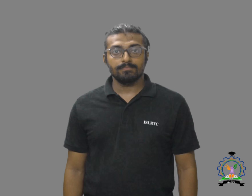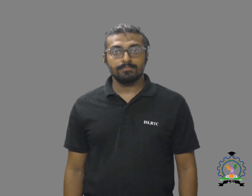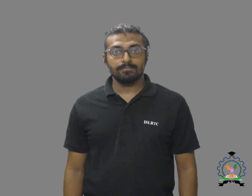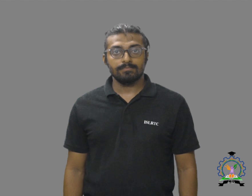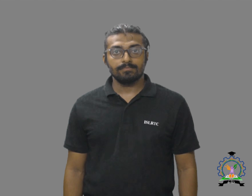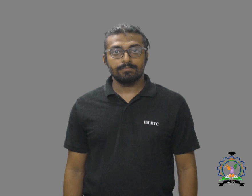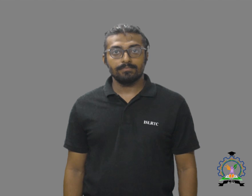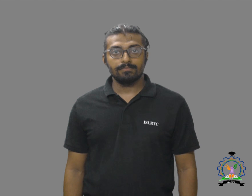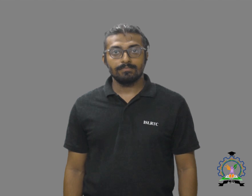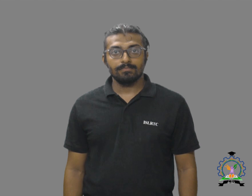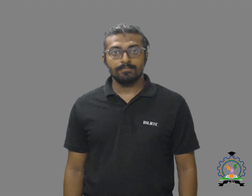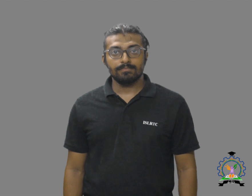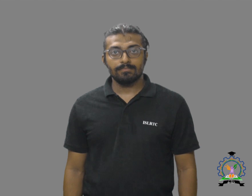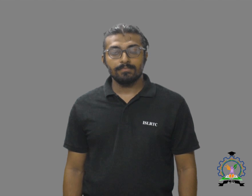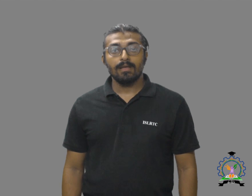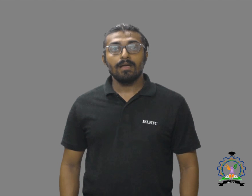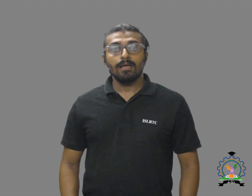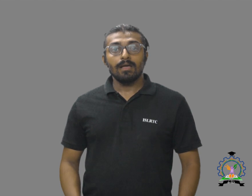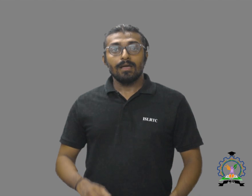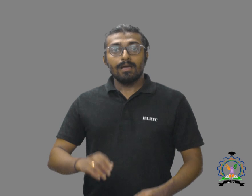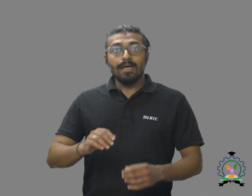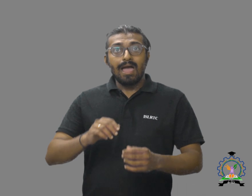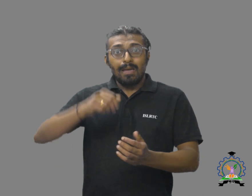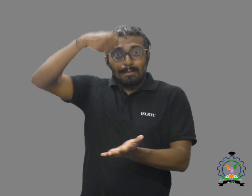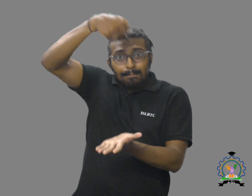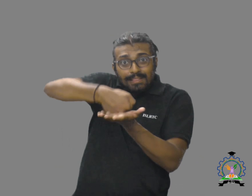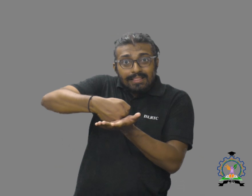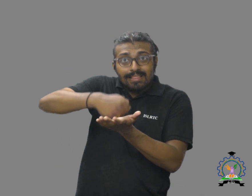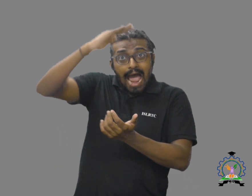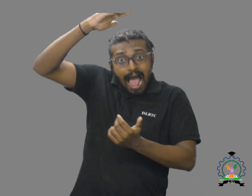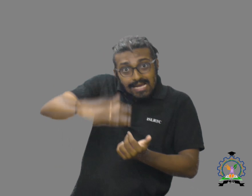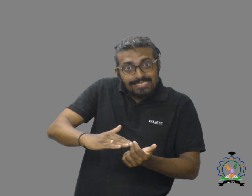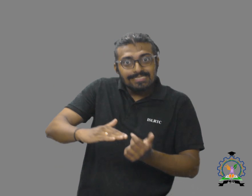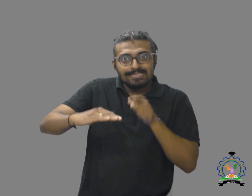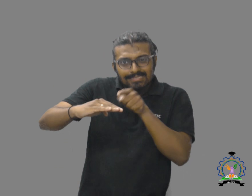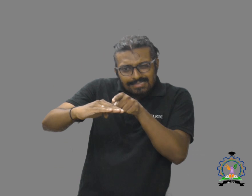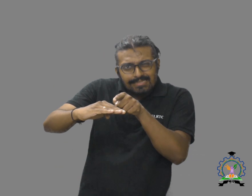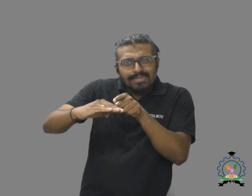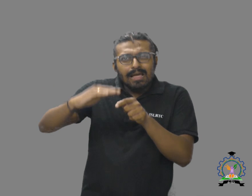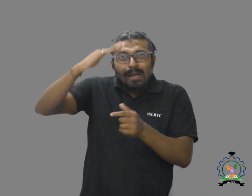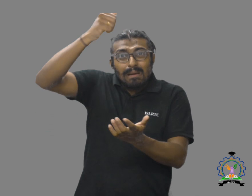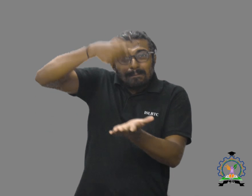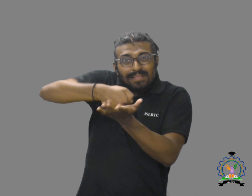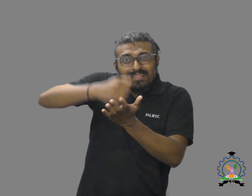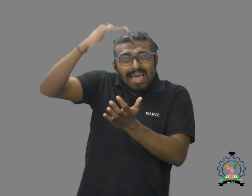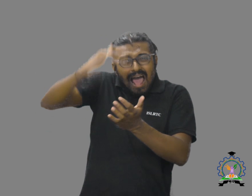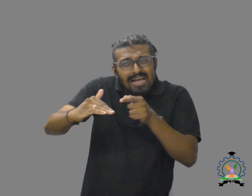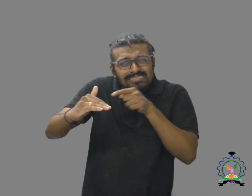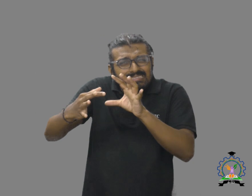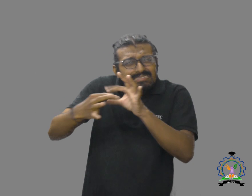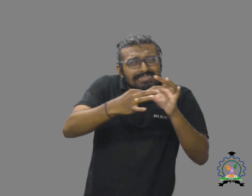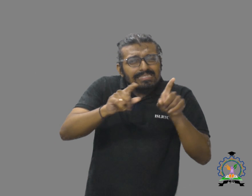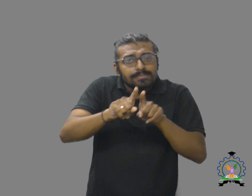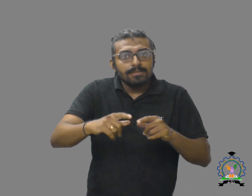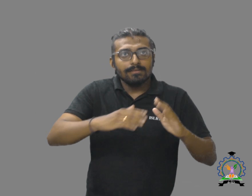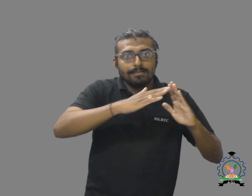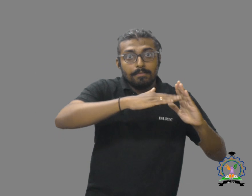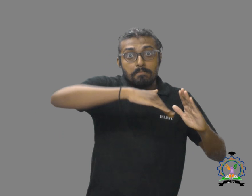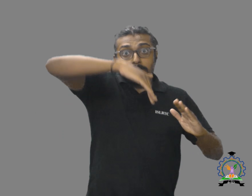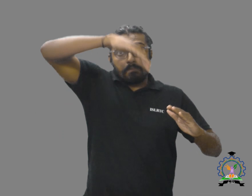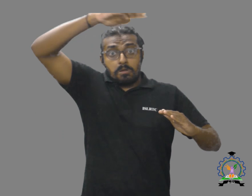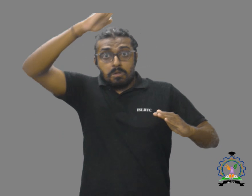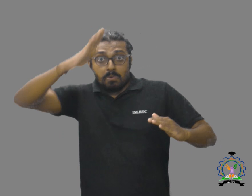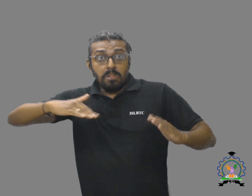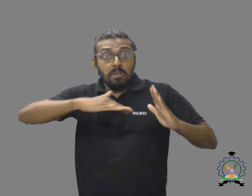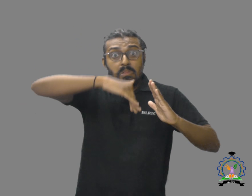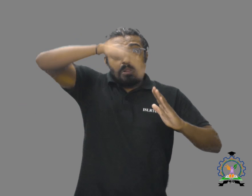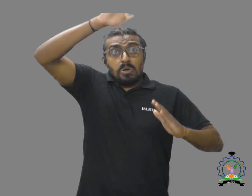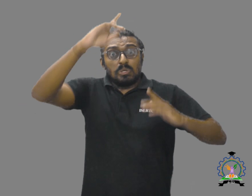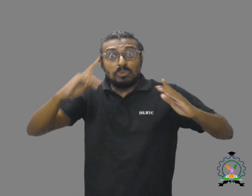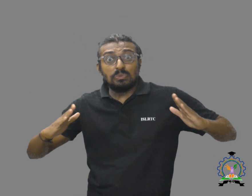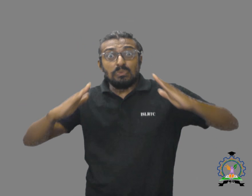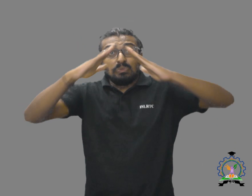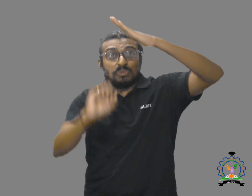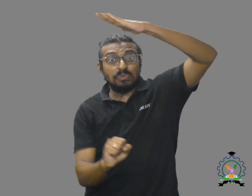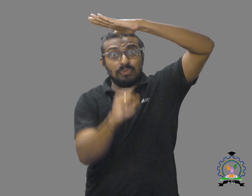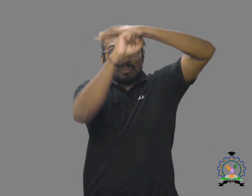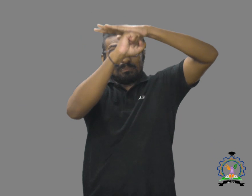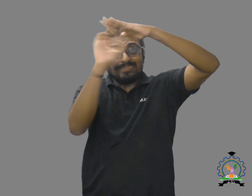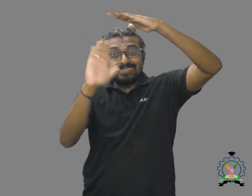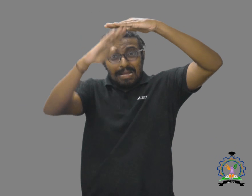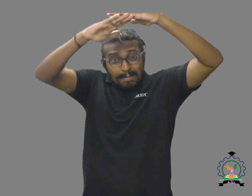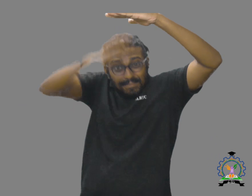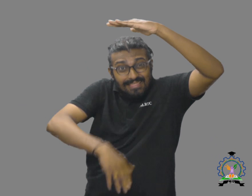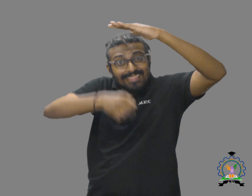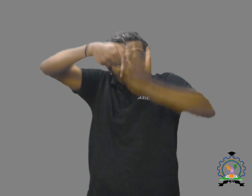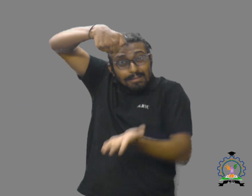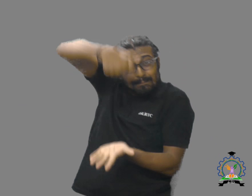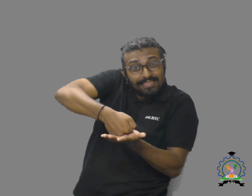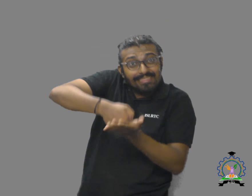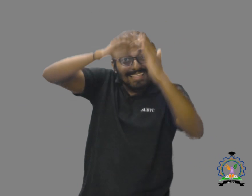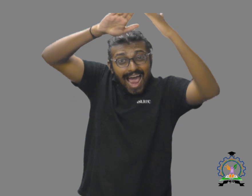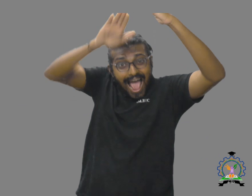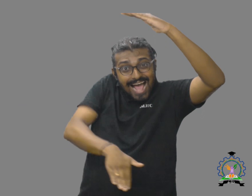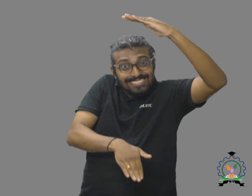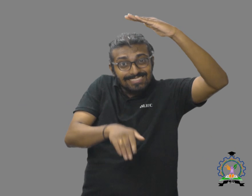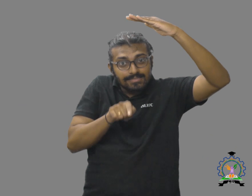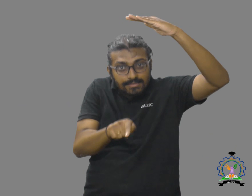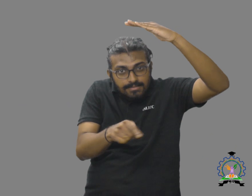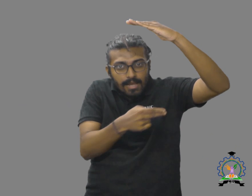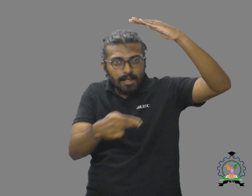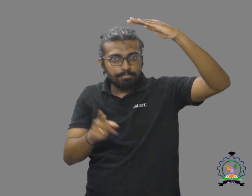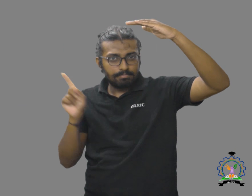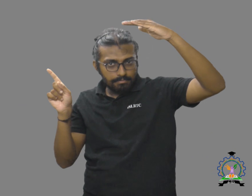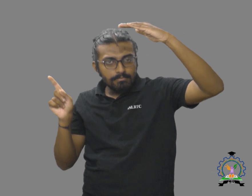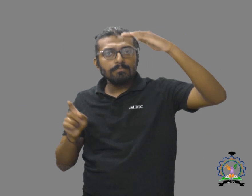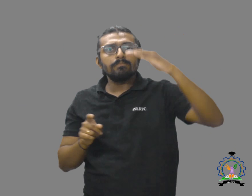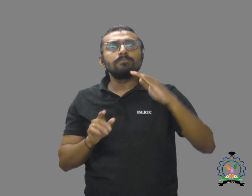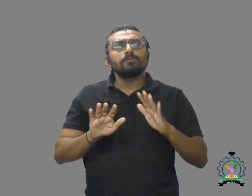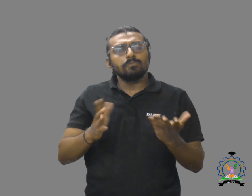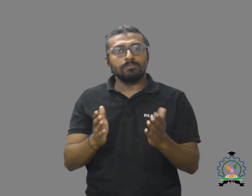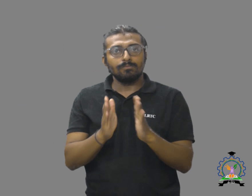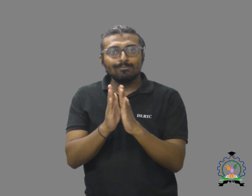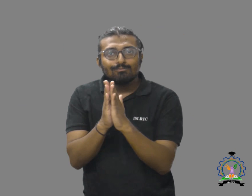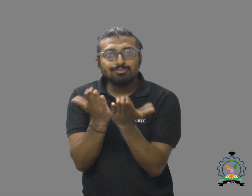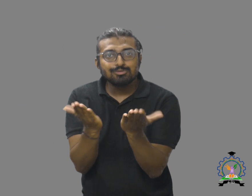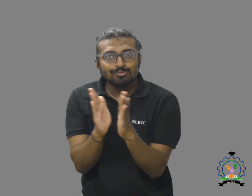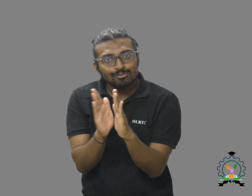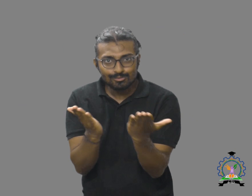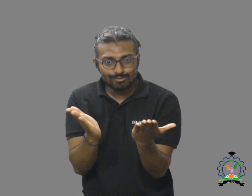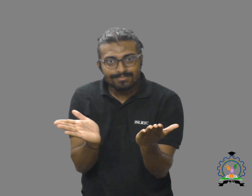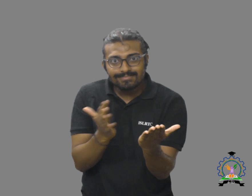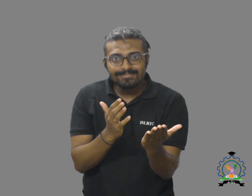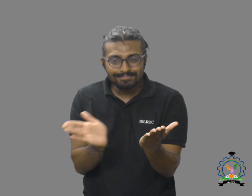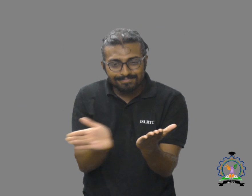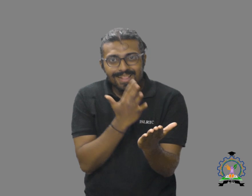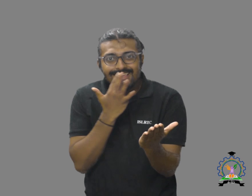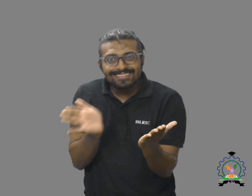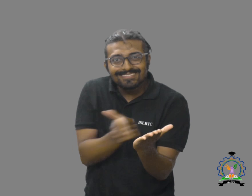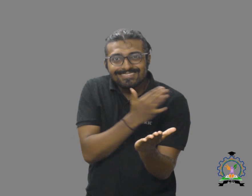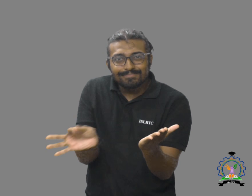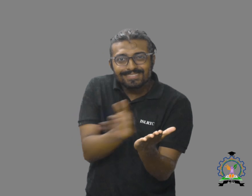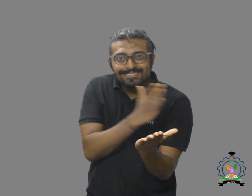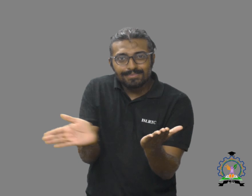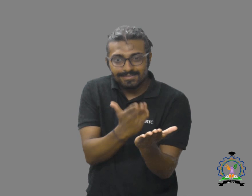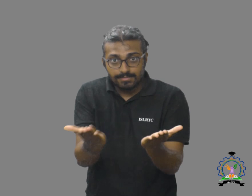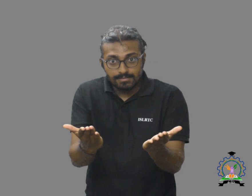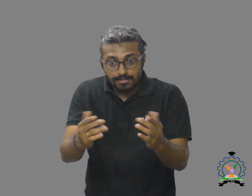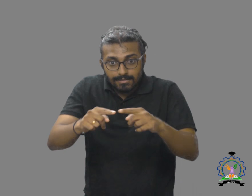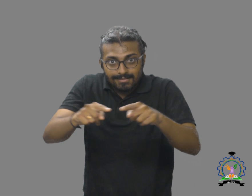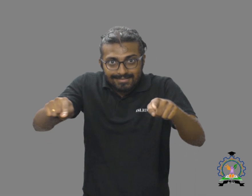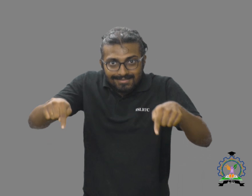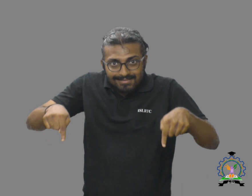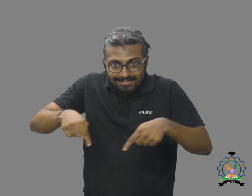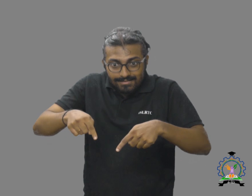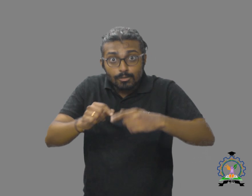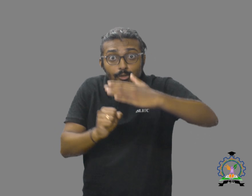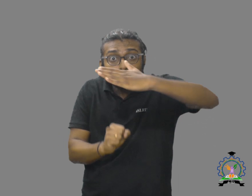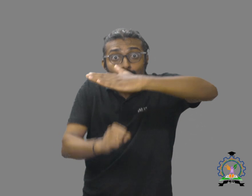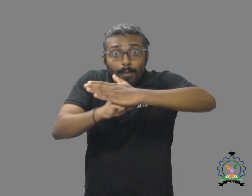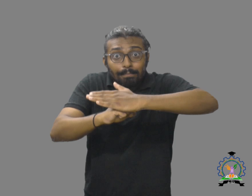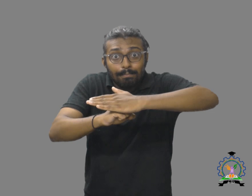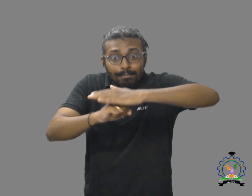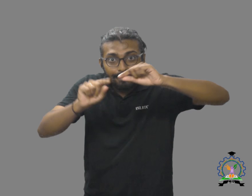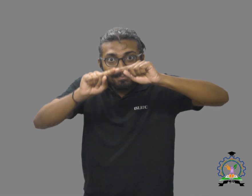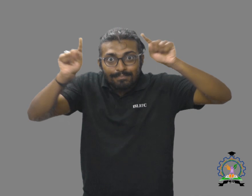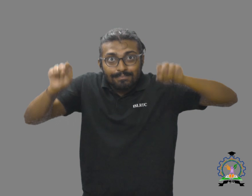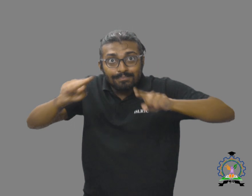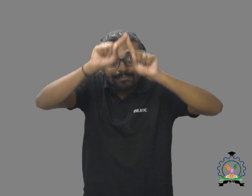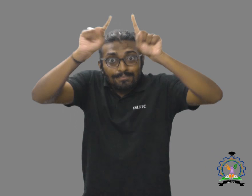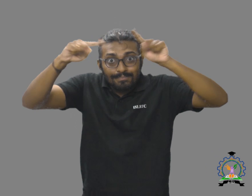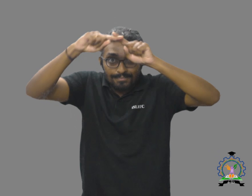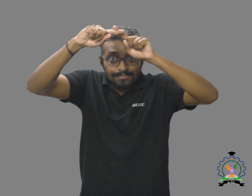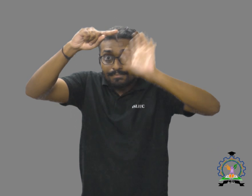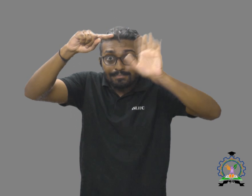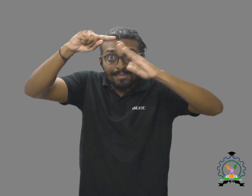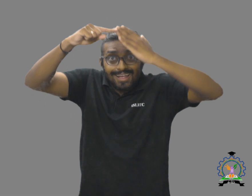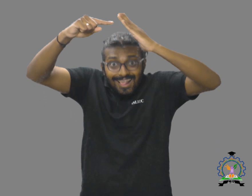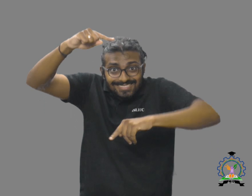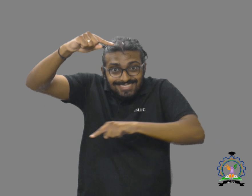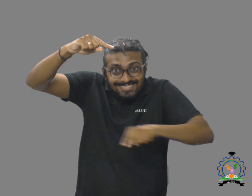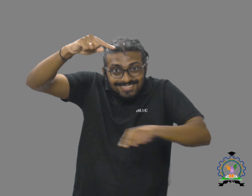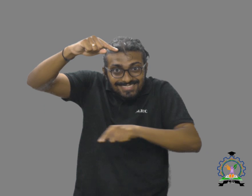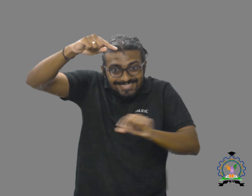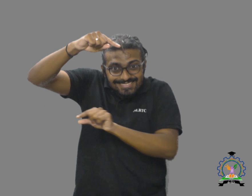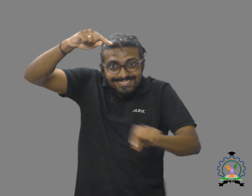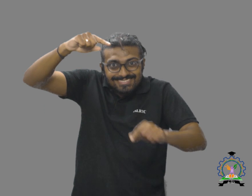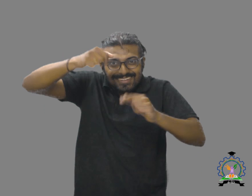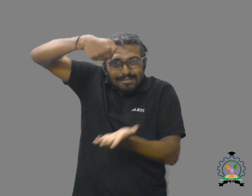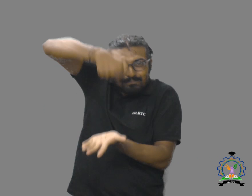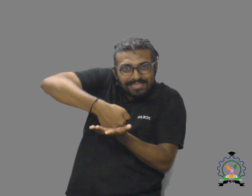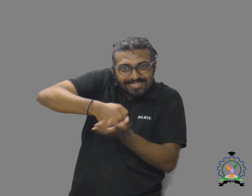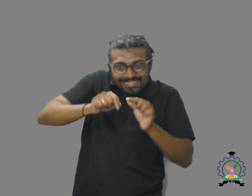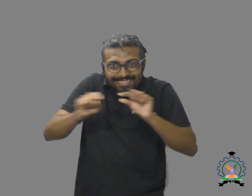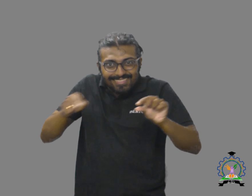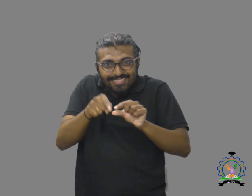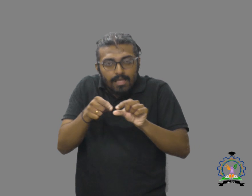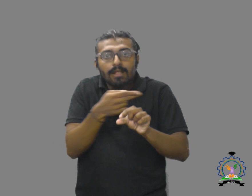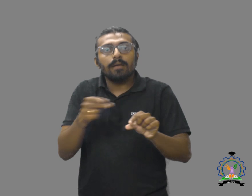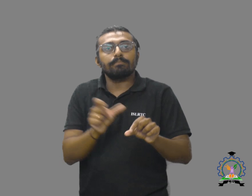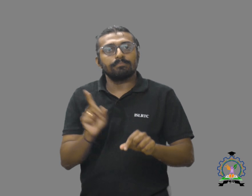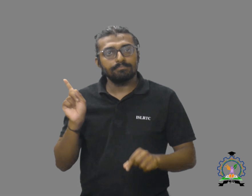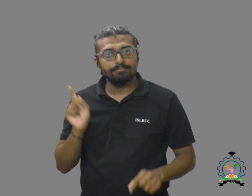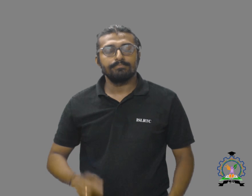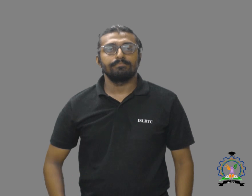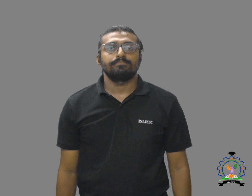Bottom